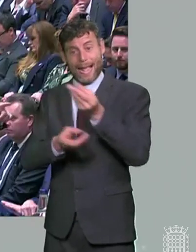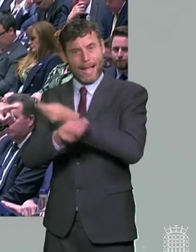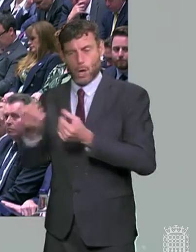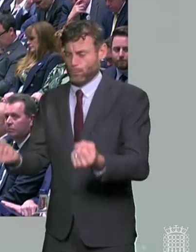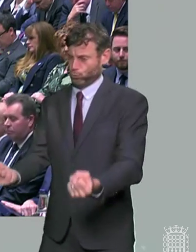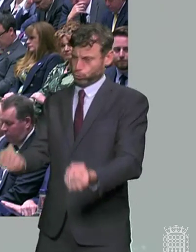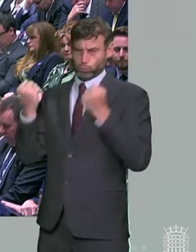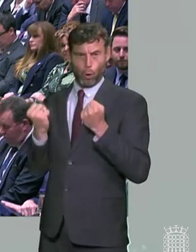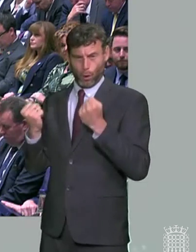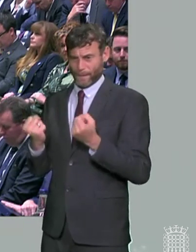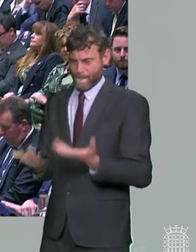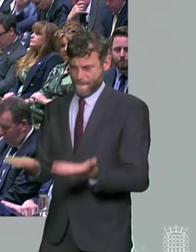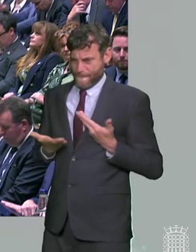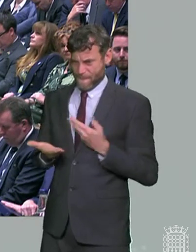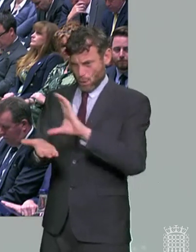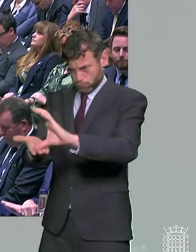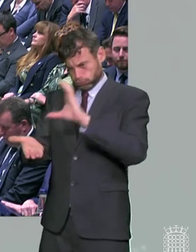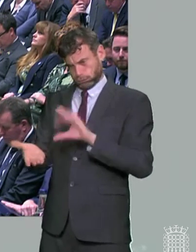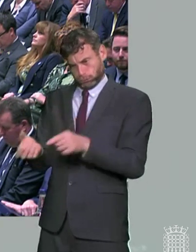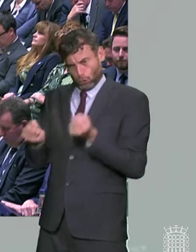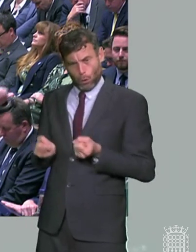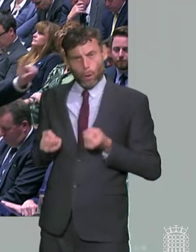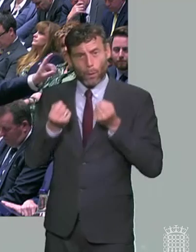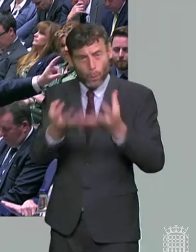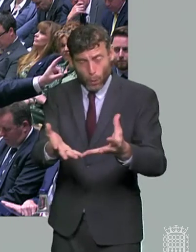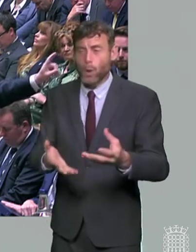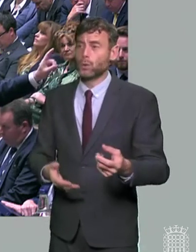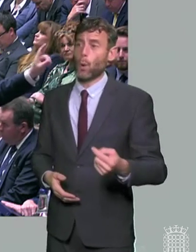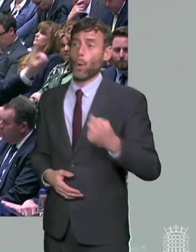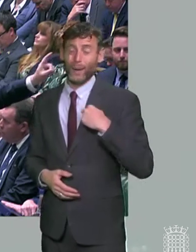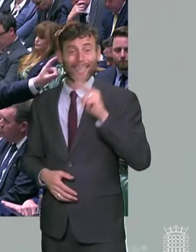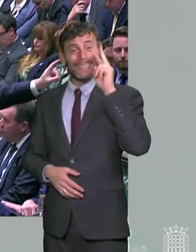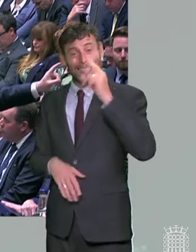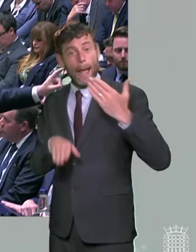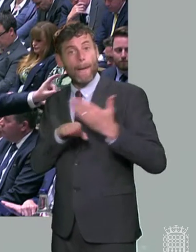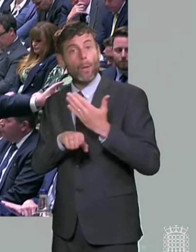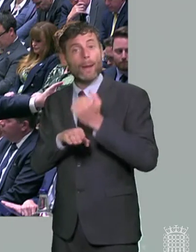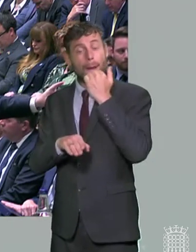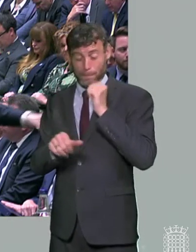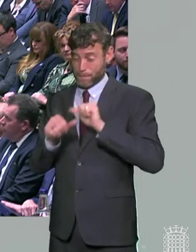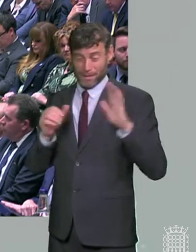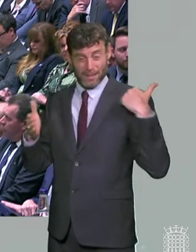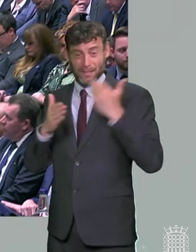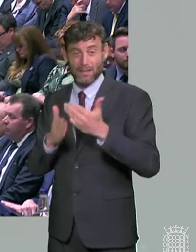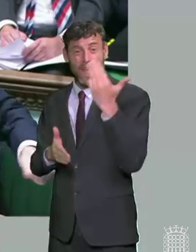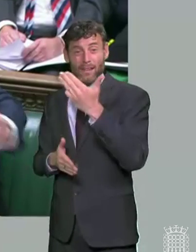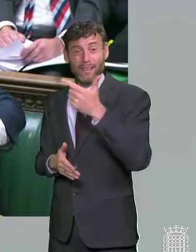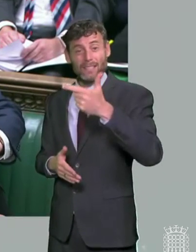We have the lowest unemployment now since 1974 and we are going to continue to grow our economy for the long term.